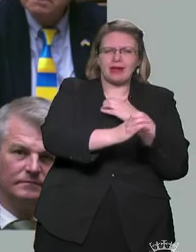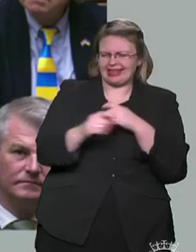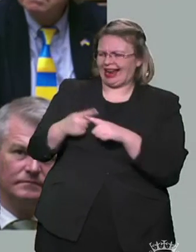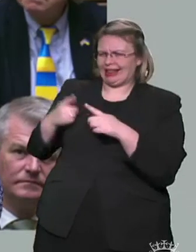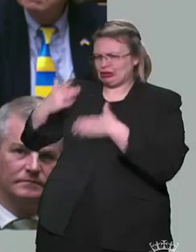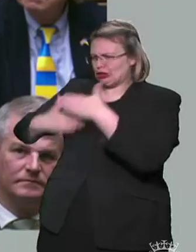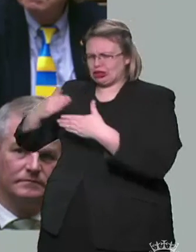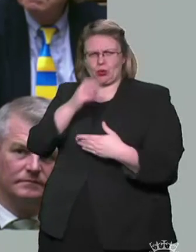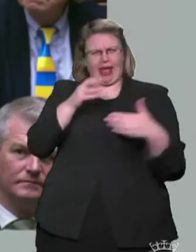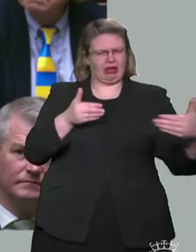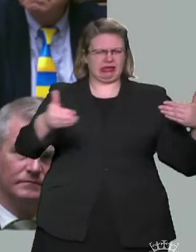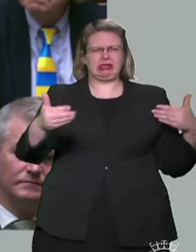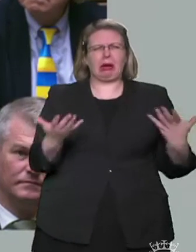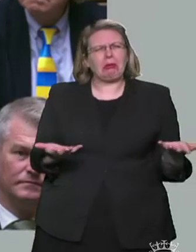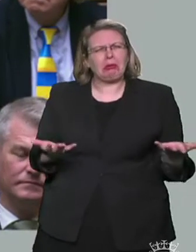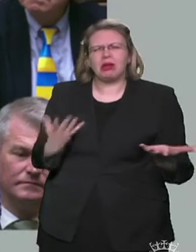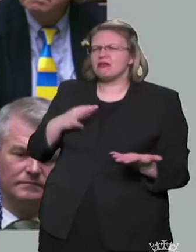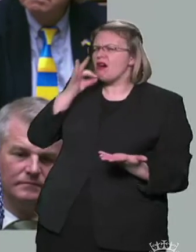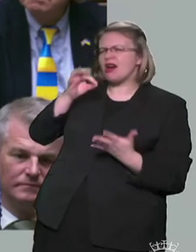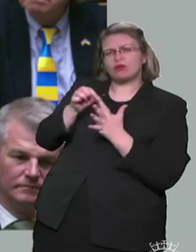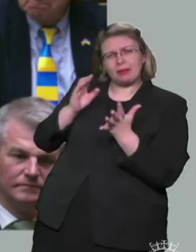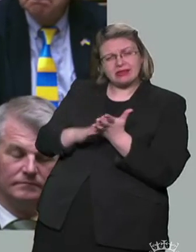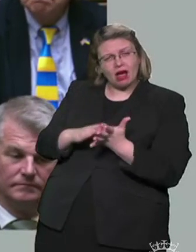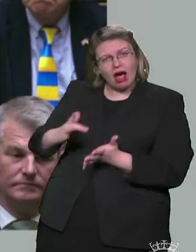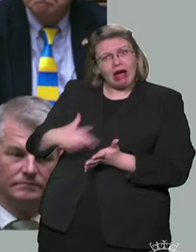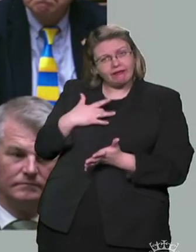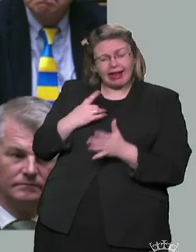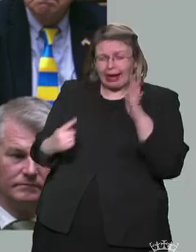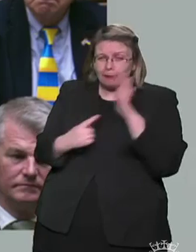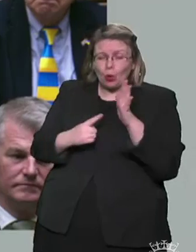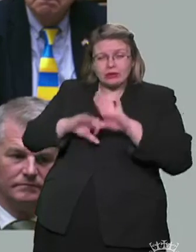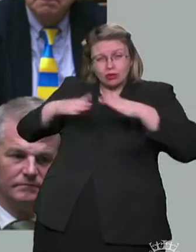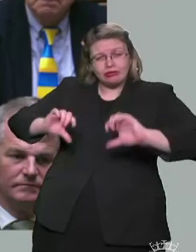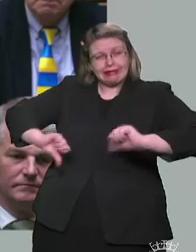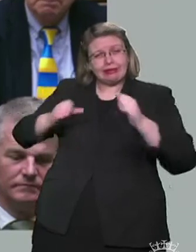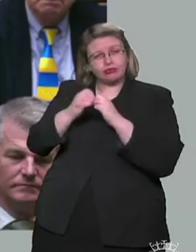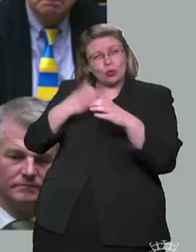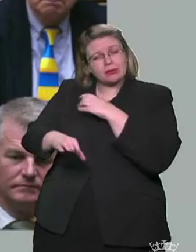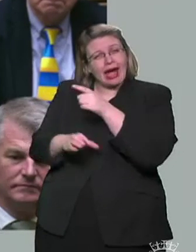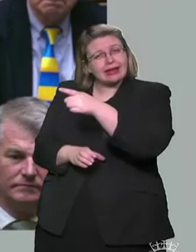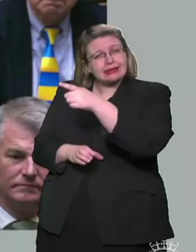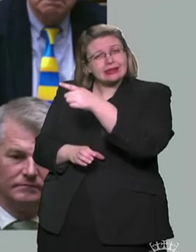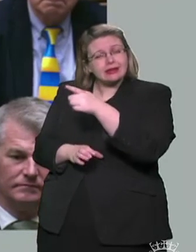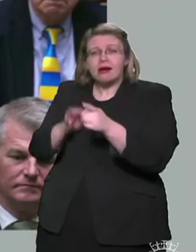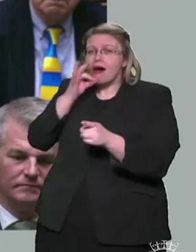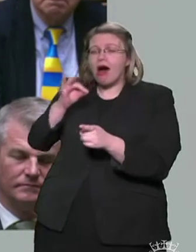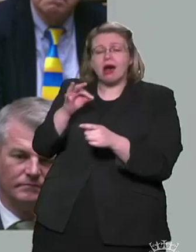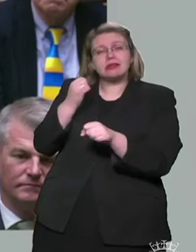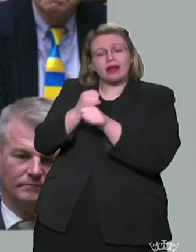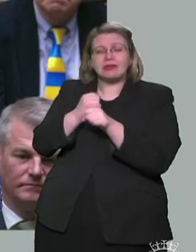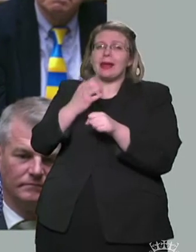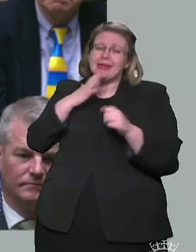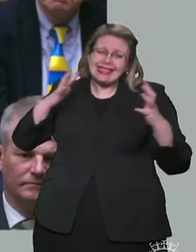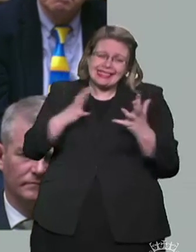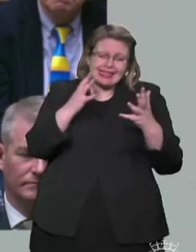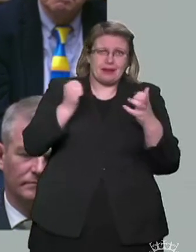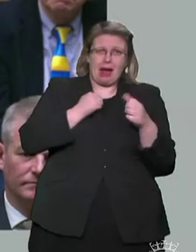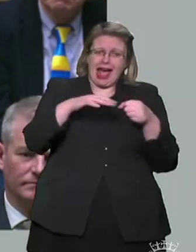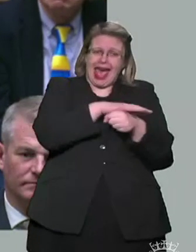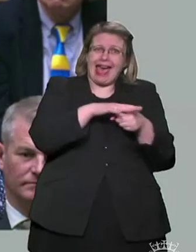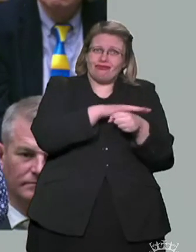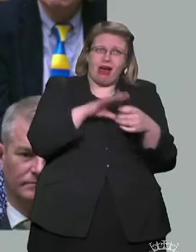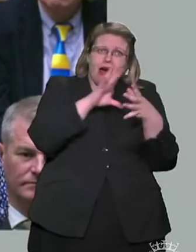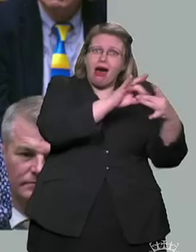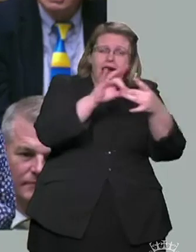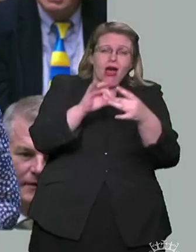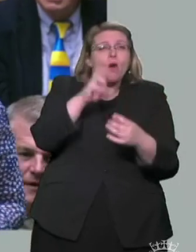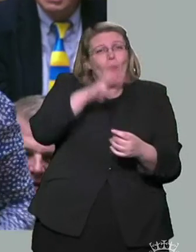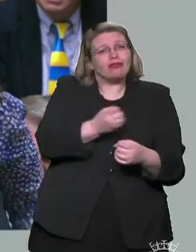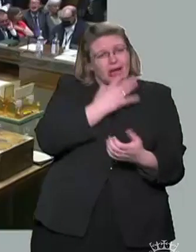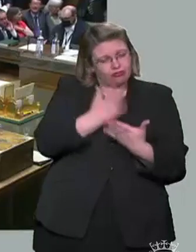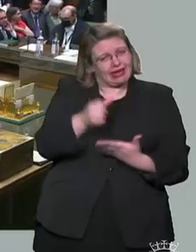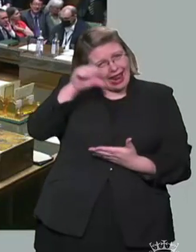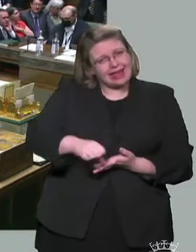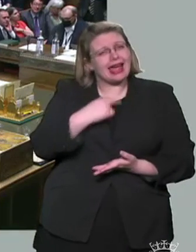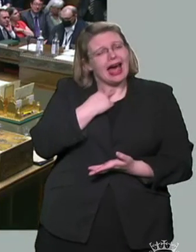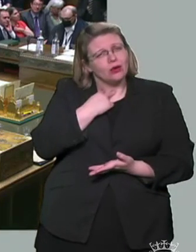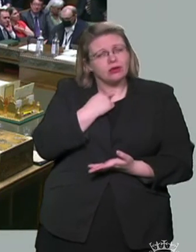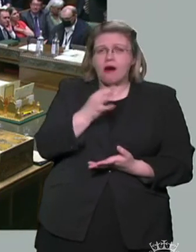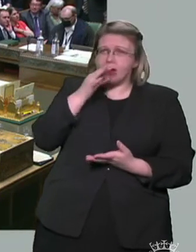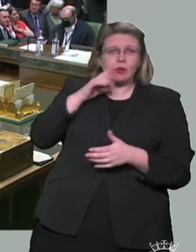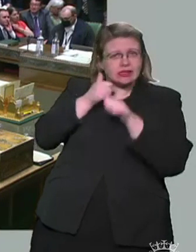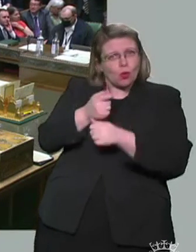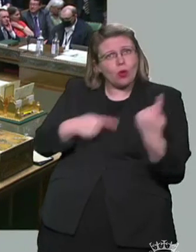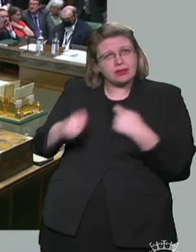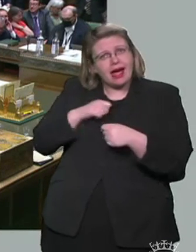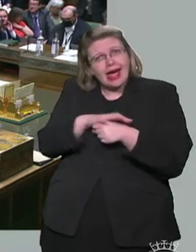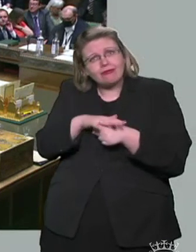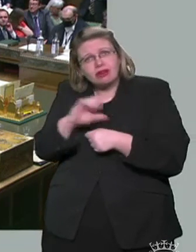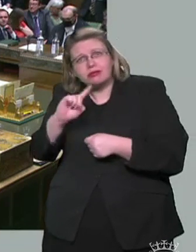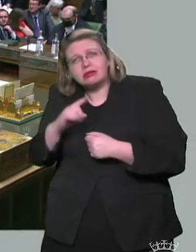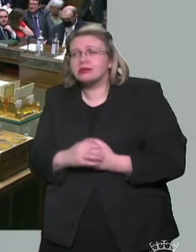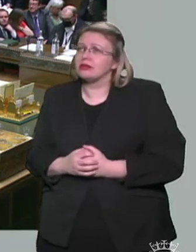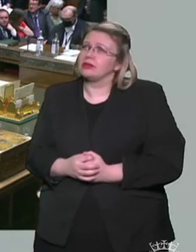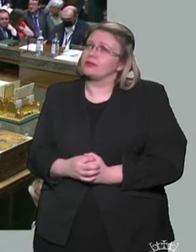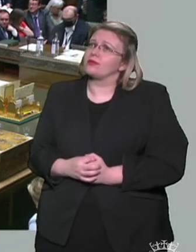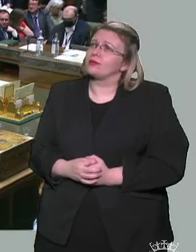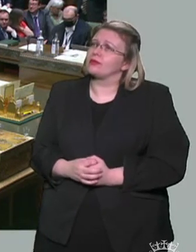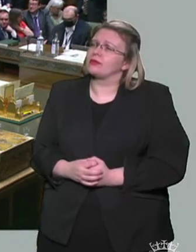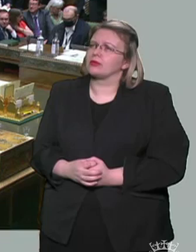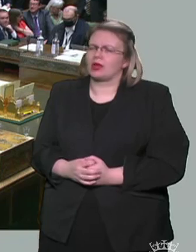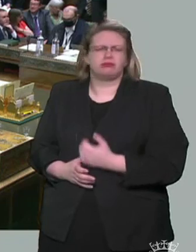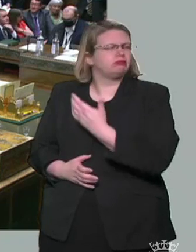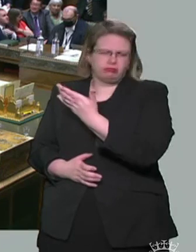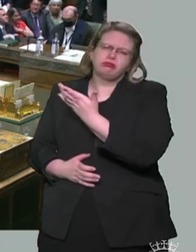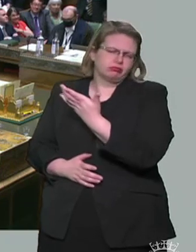Does my right honourable Friend agree that broadband is critical to the growth of the rural economy, and will he double his Government’s efforts to connect my constituents, despite Welsh Labour’s letting us down yet again?